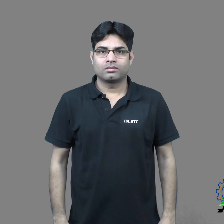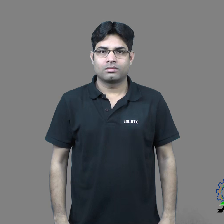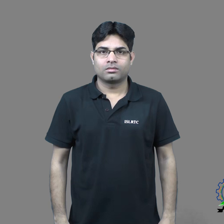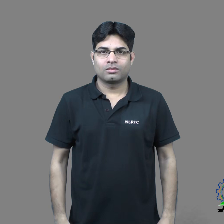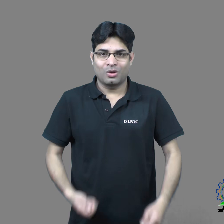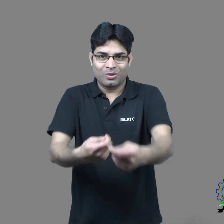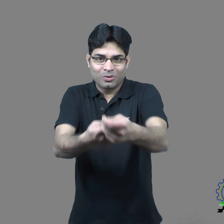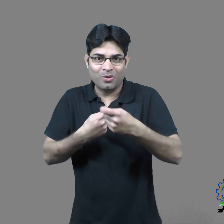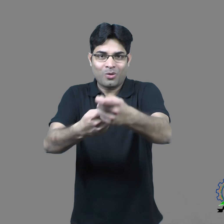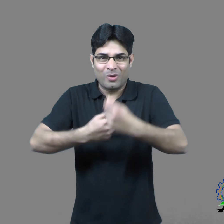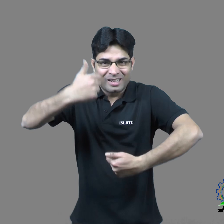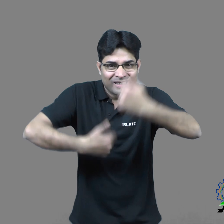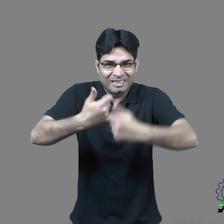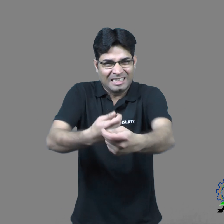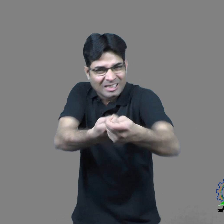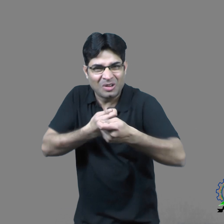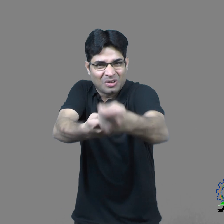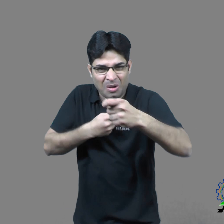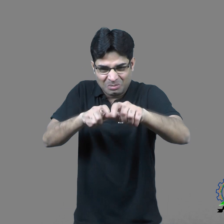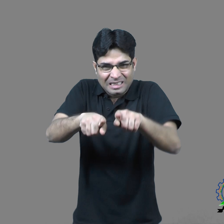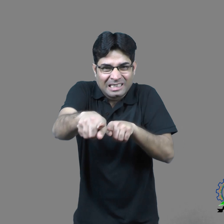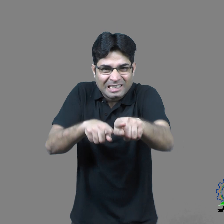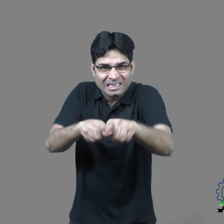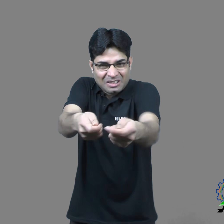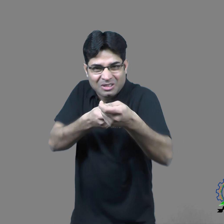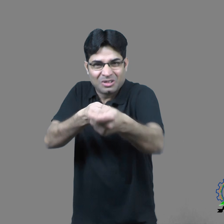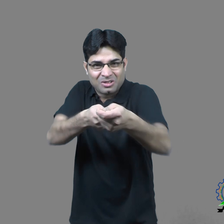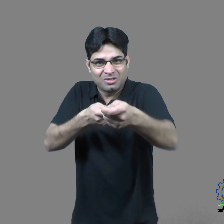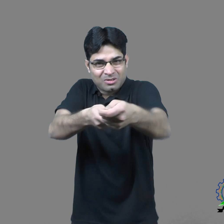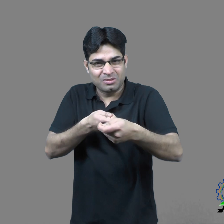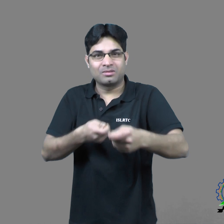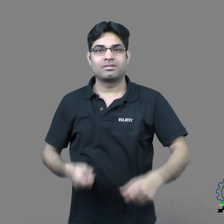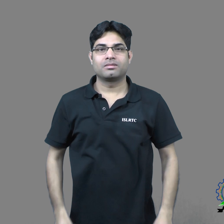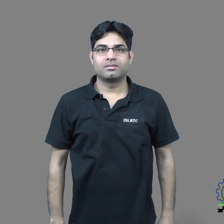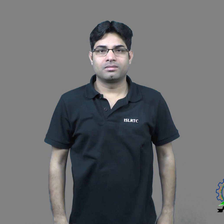Horse Racing (Sport)